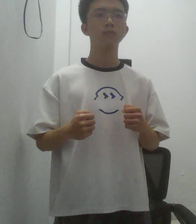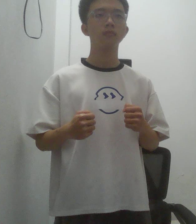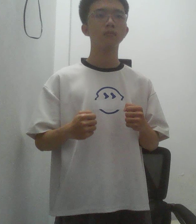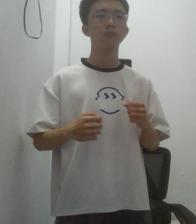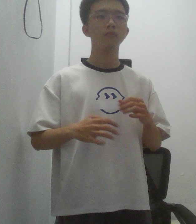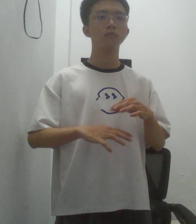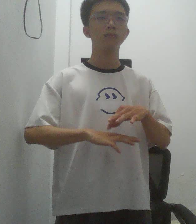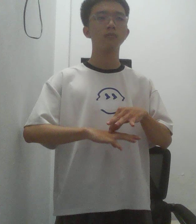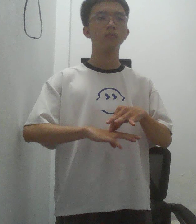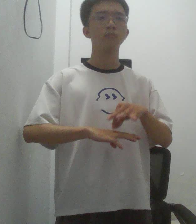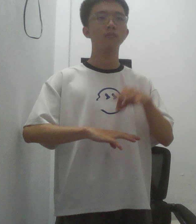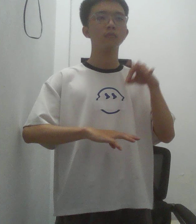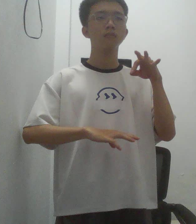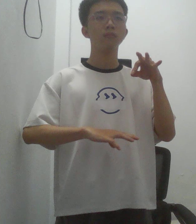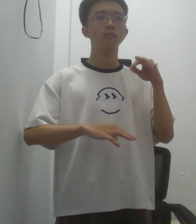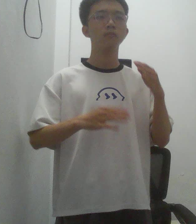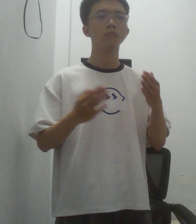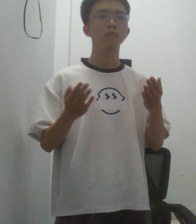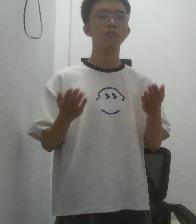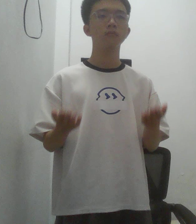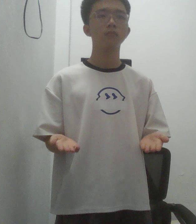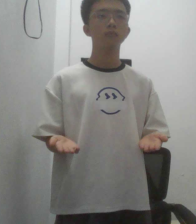tuan nay